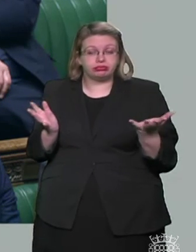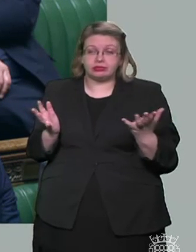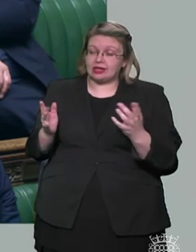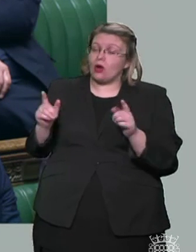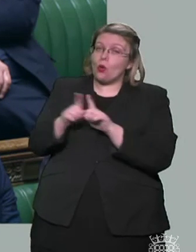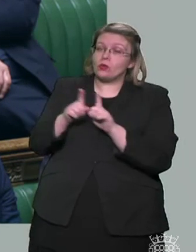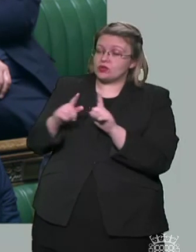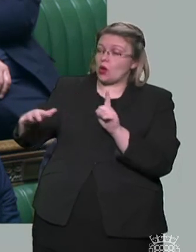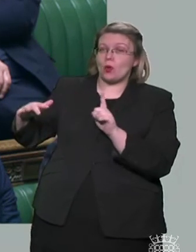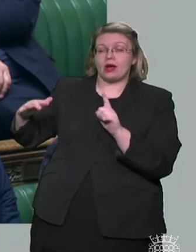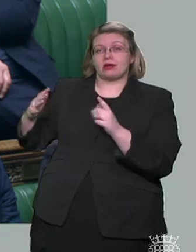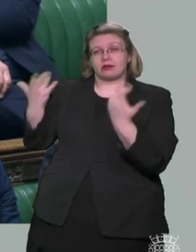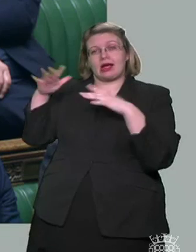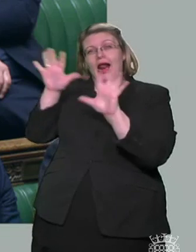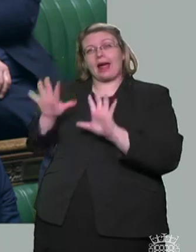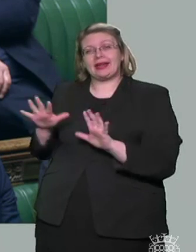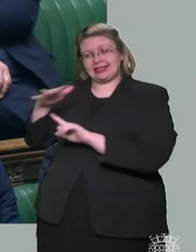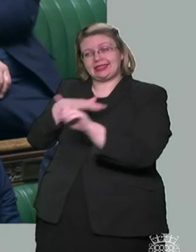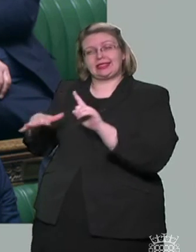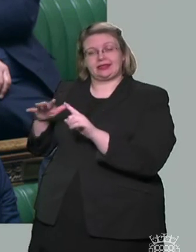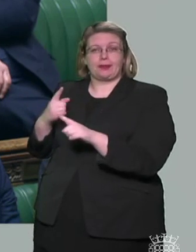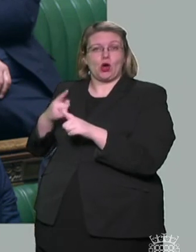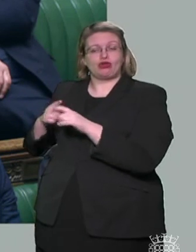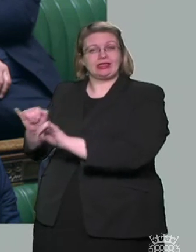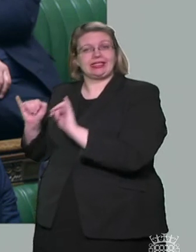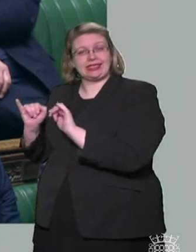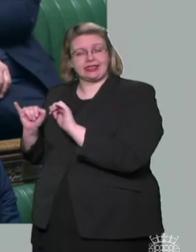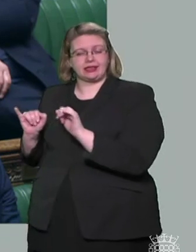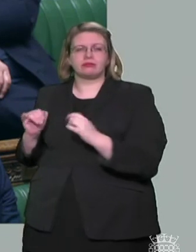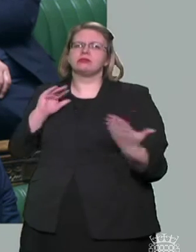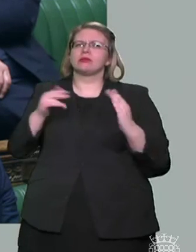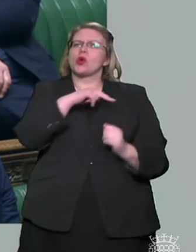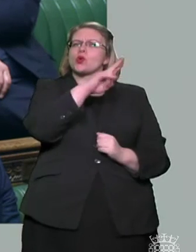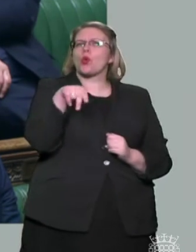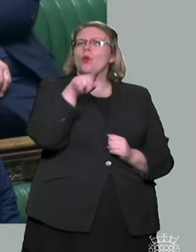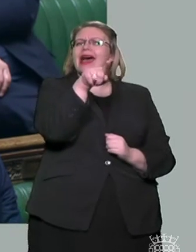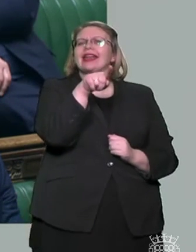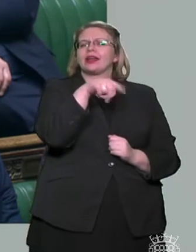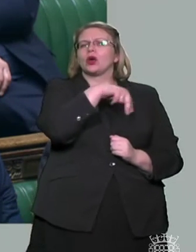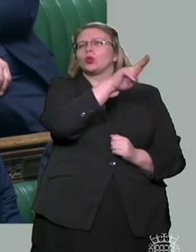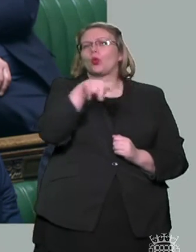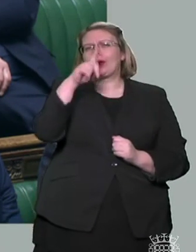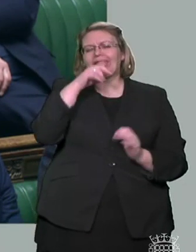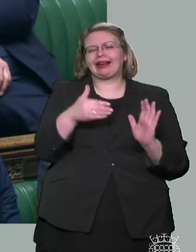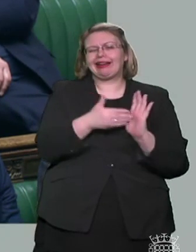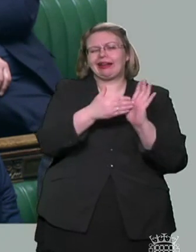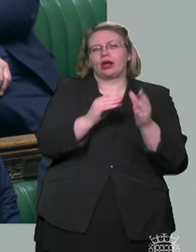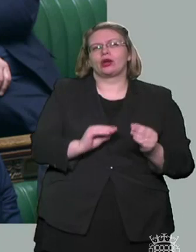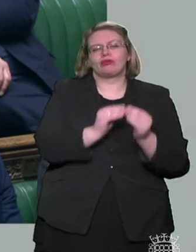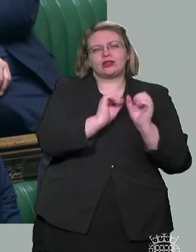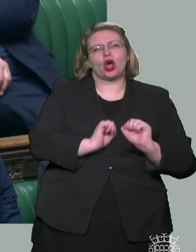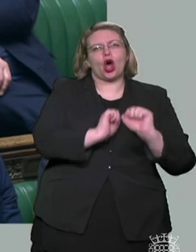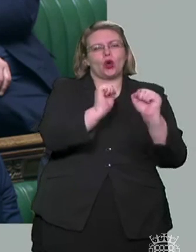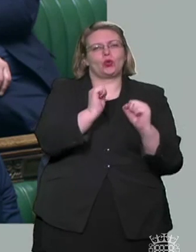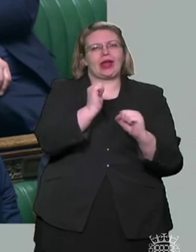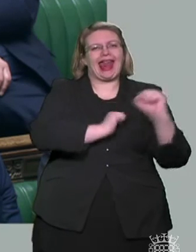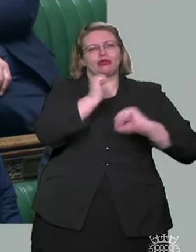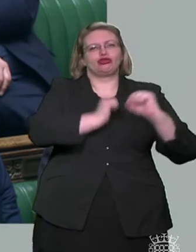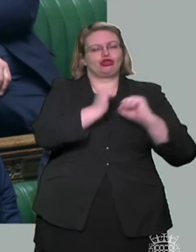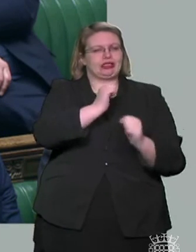Against that backdrop, Norway can feed energy into our national grid at a cost of £1.36 per megawatt-hour.